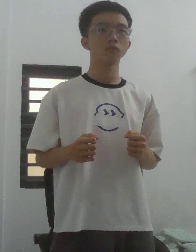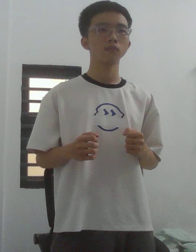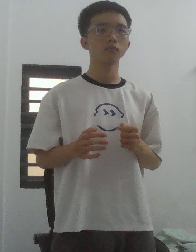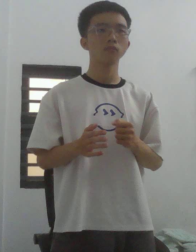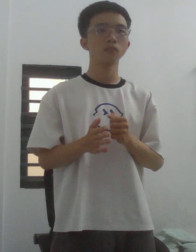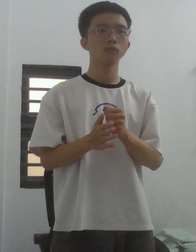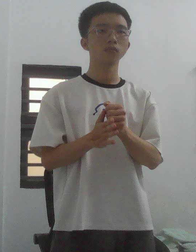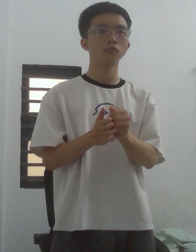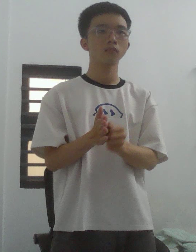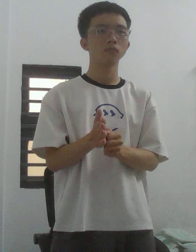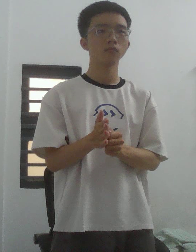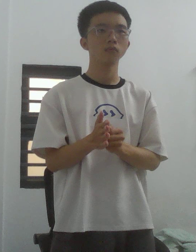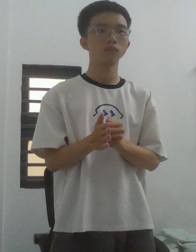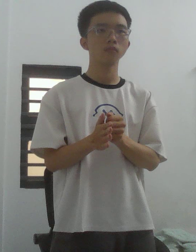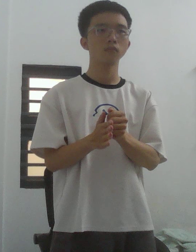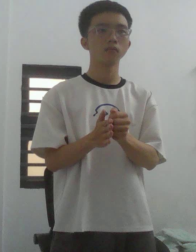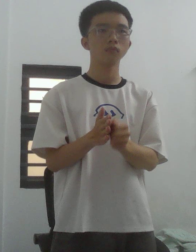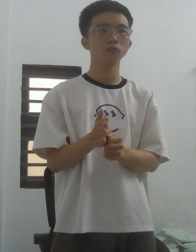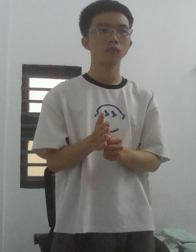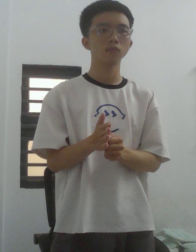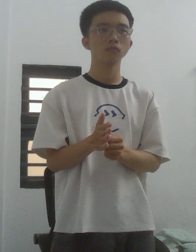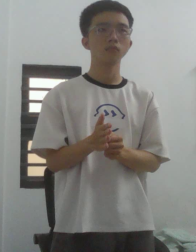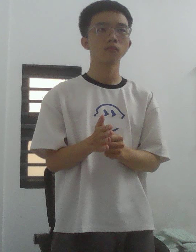thang